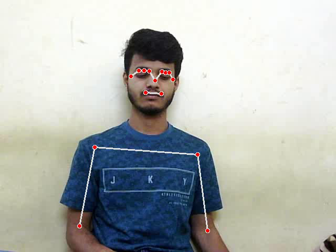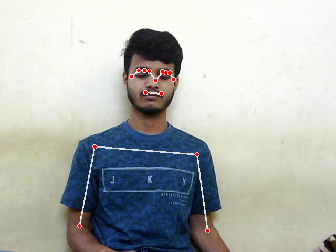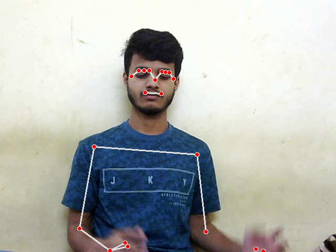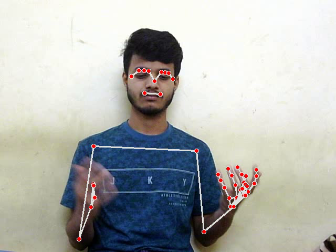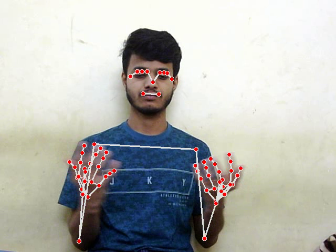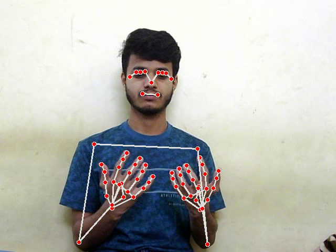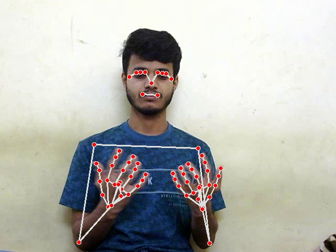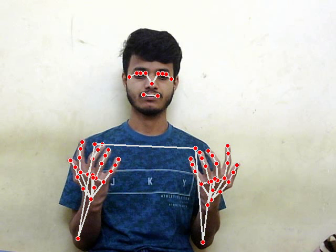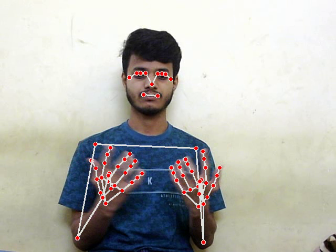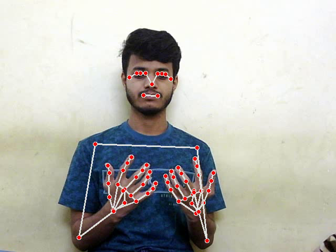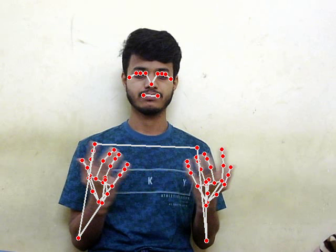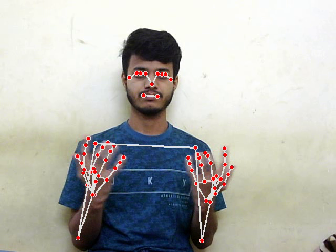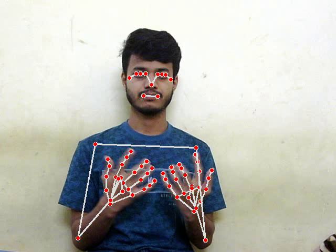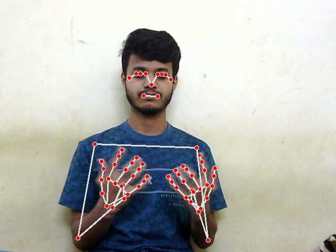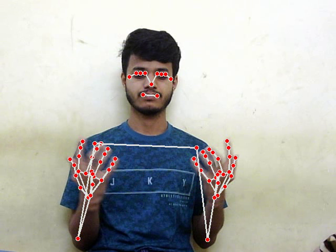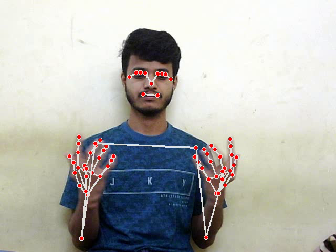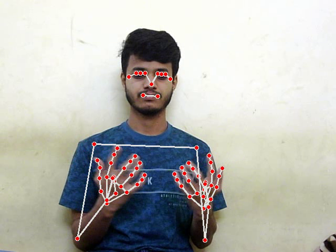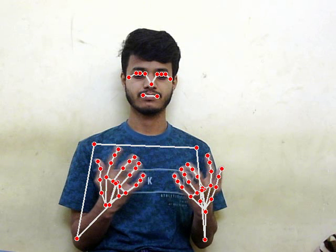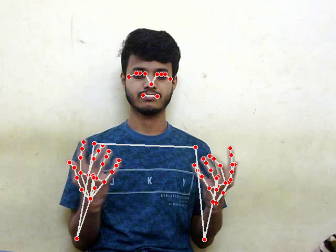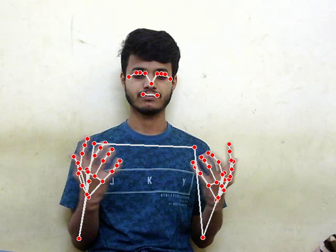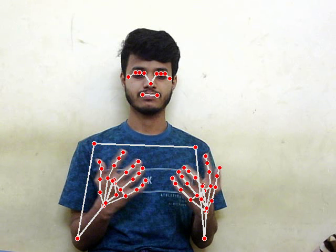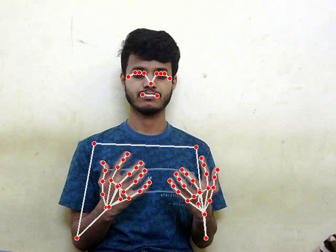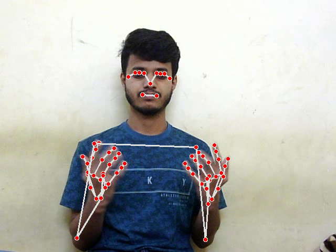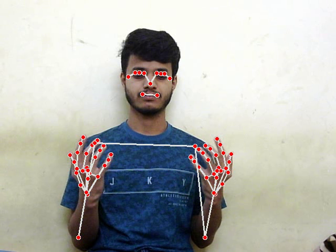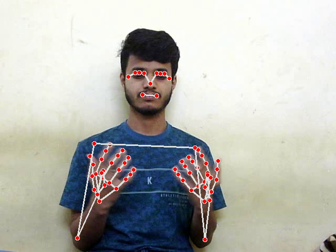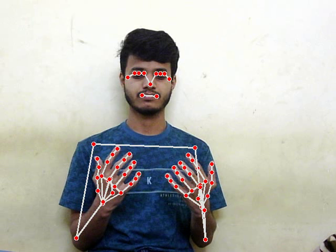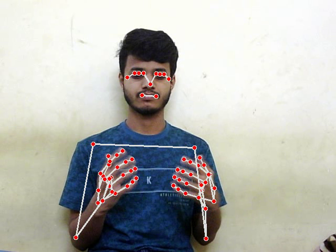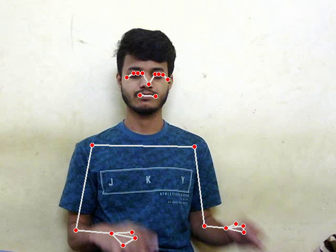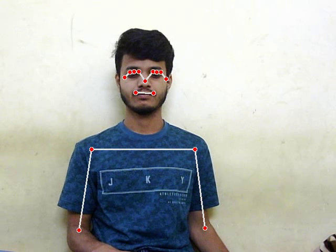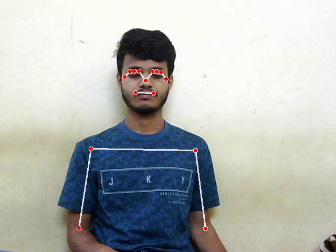what